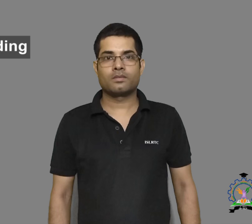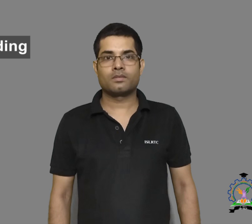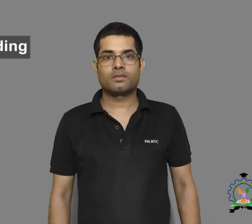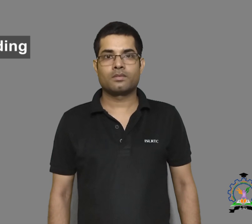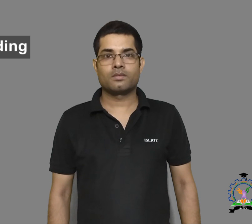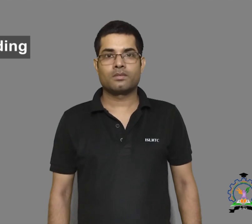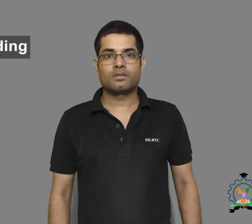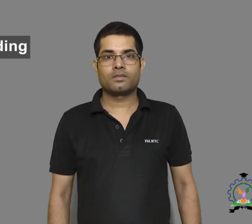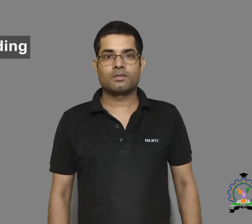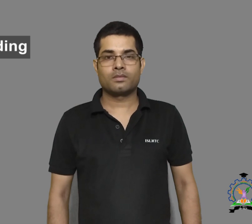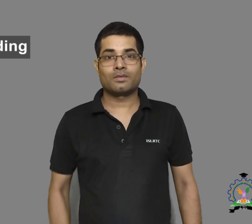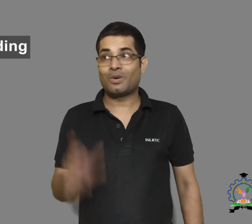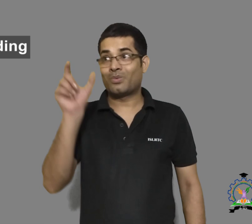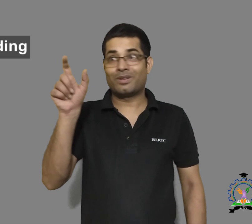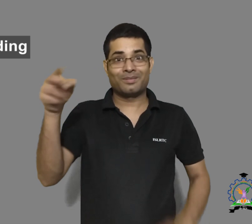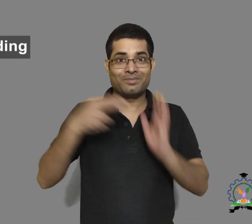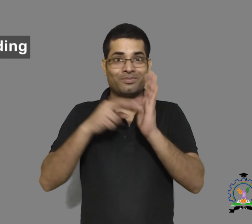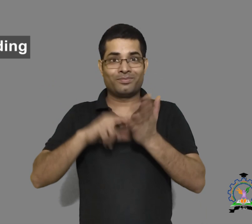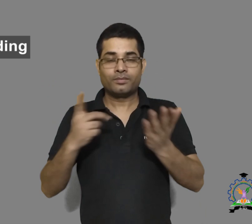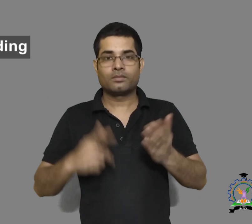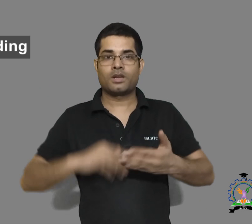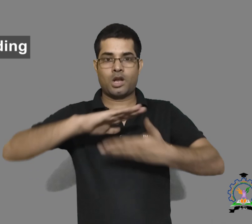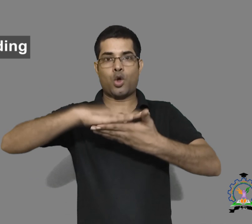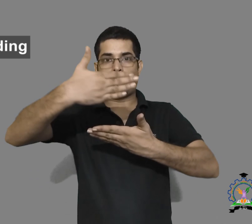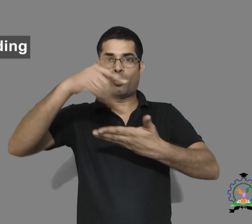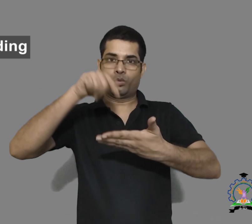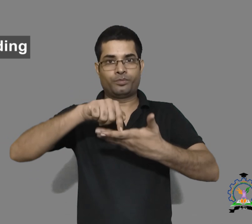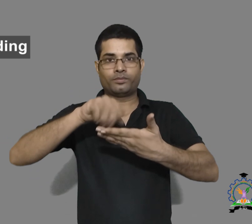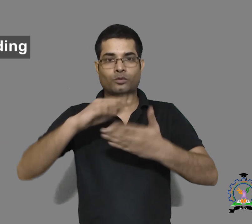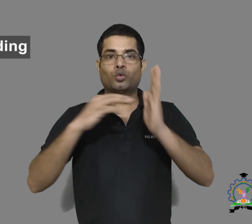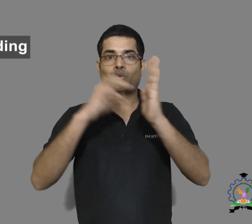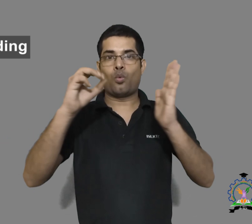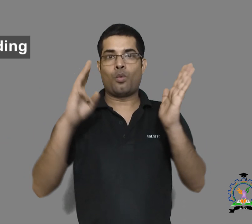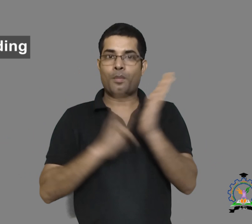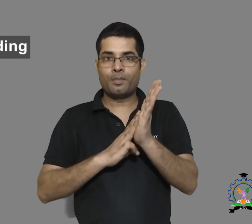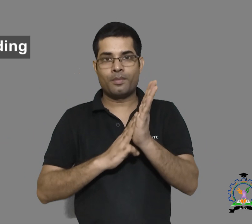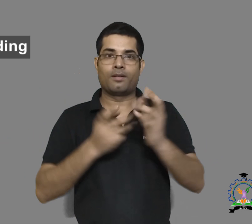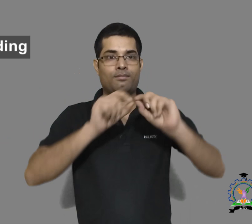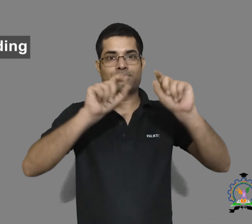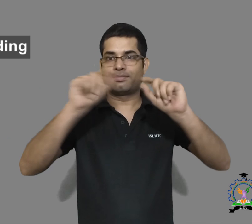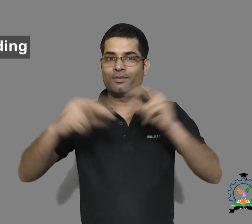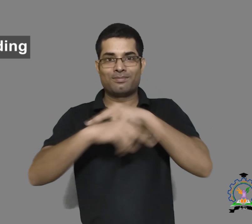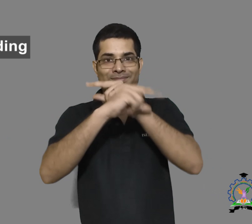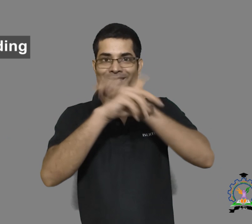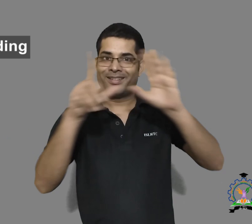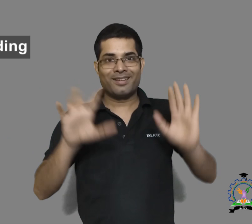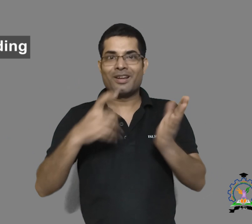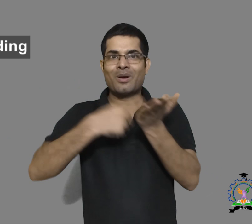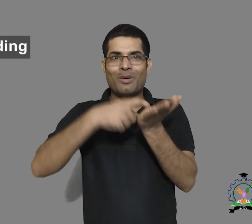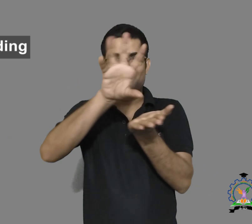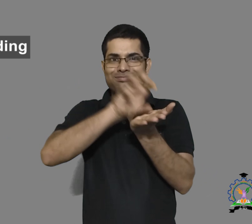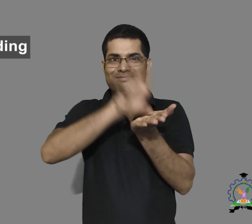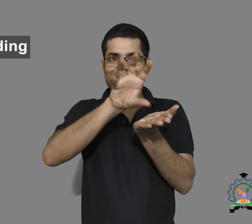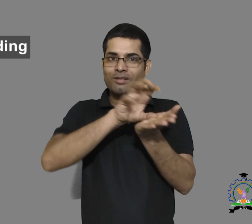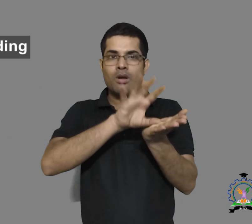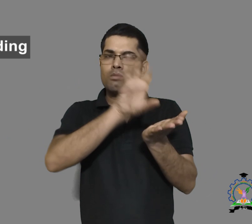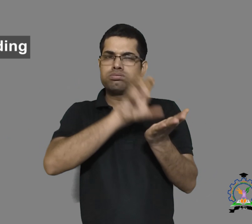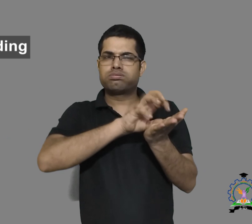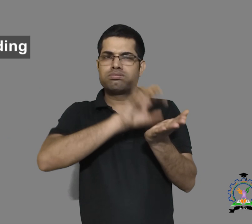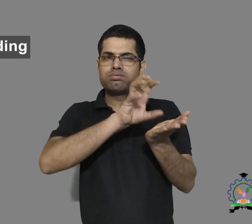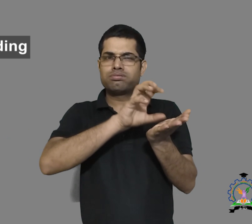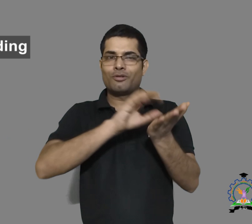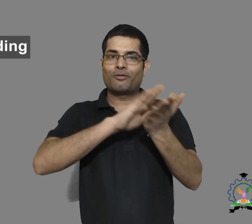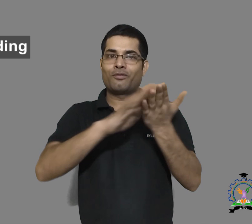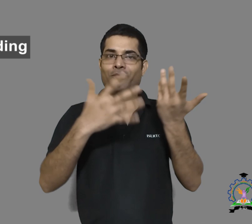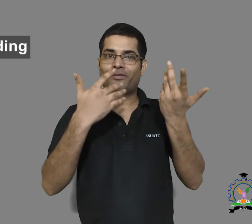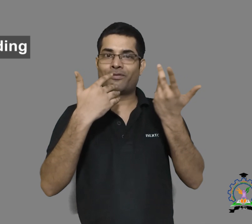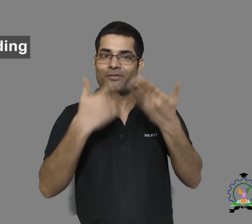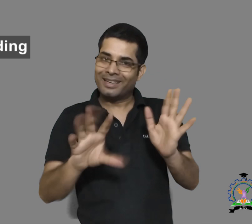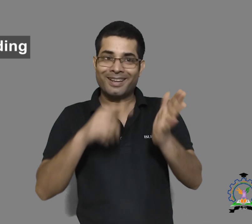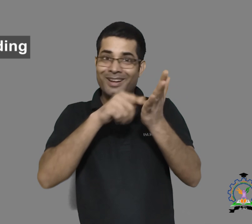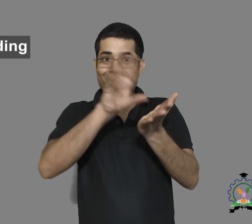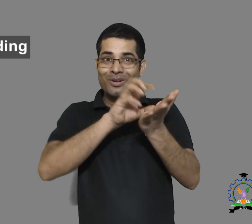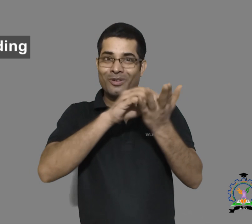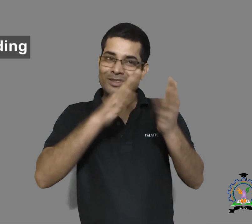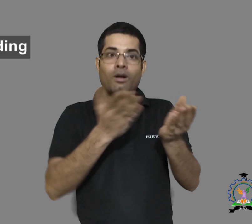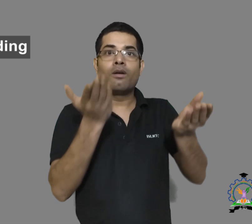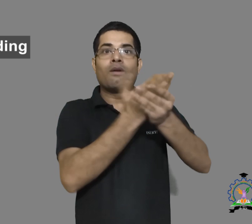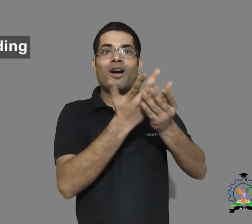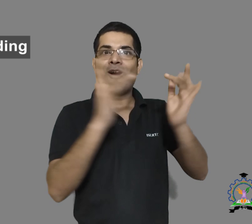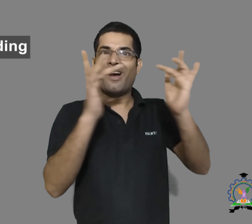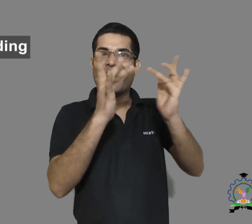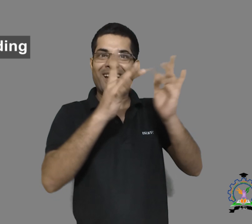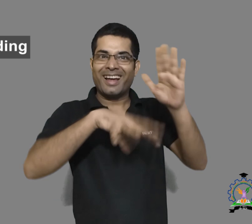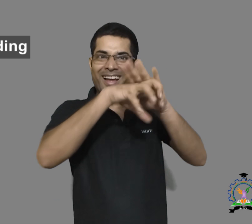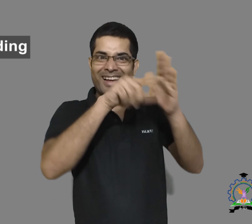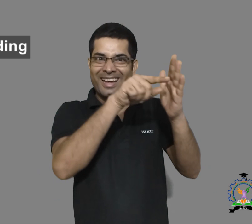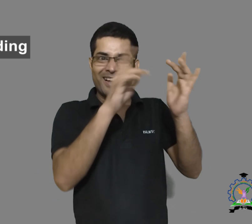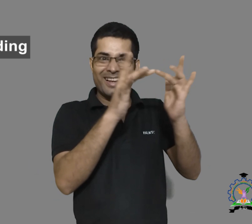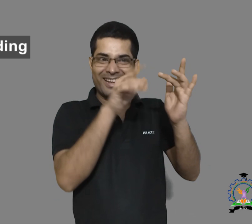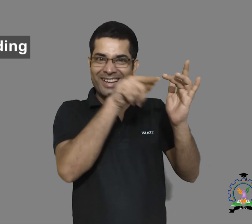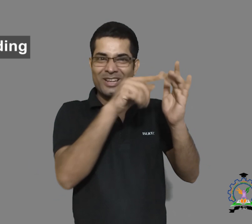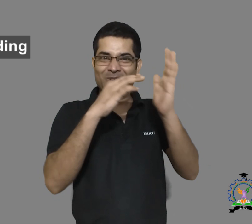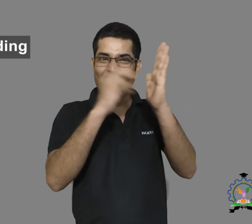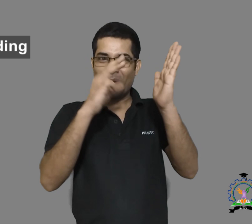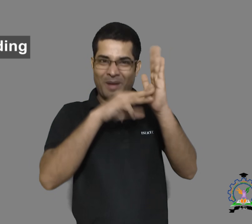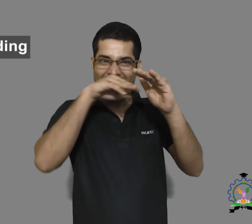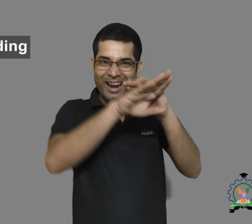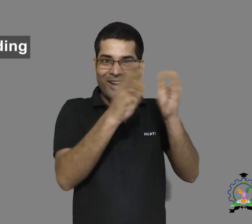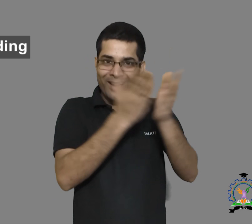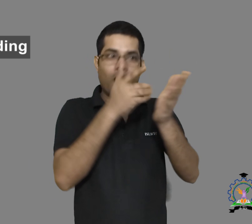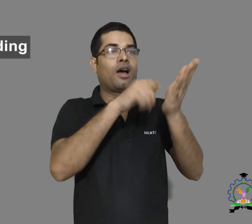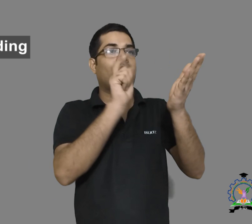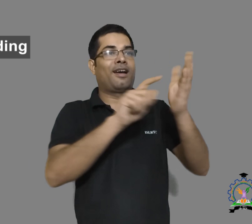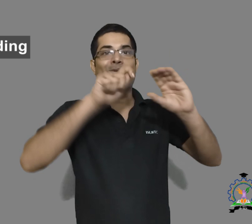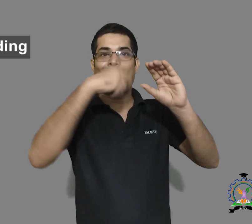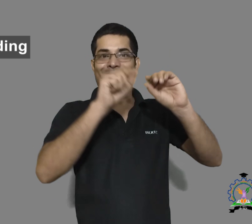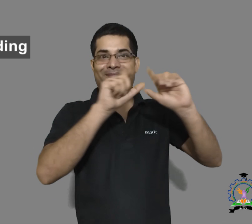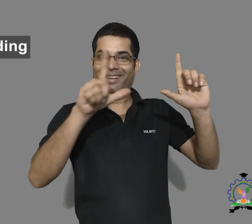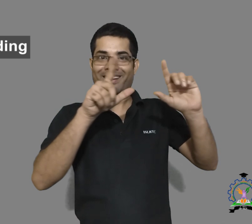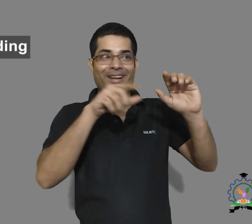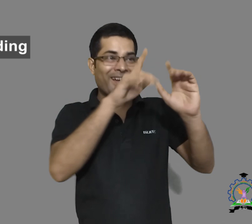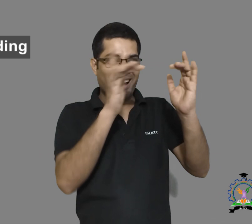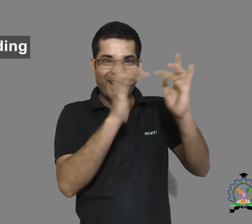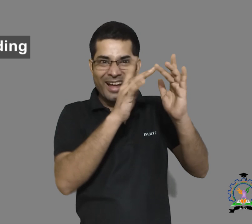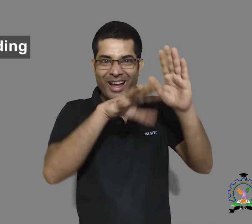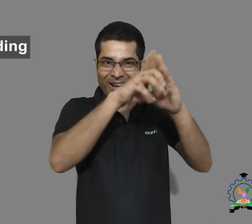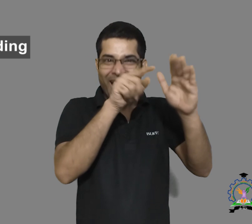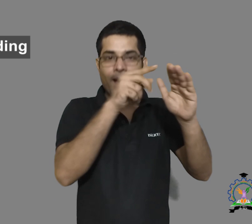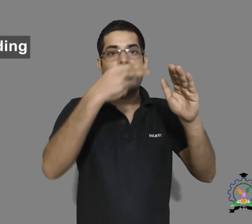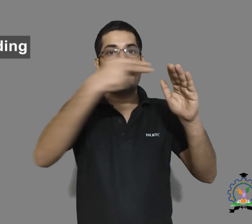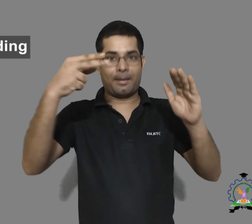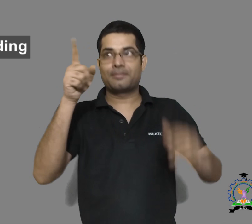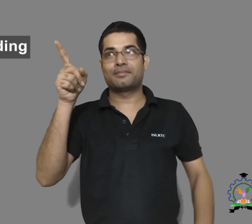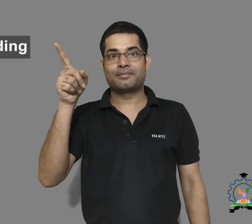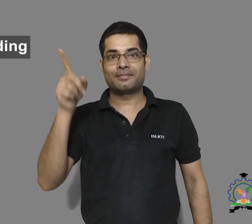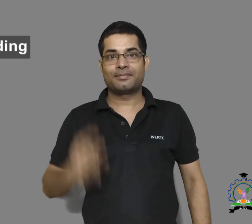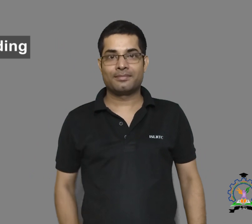Cloud Recording